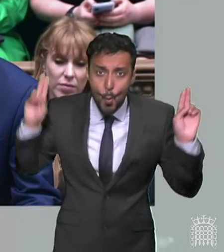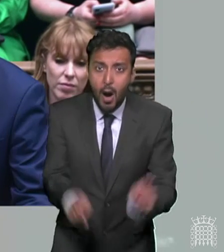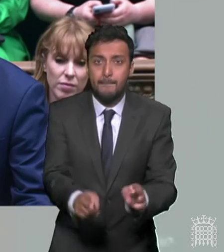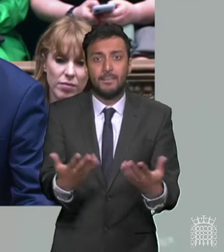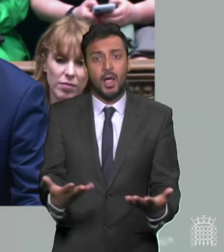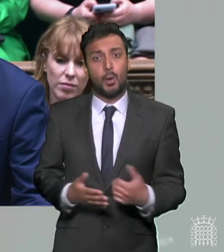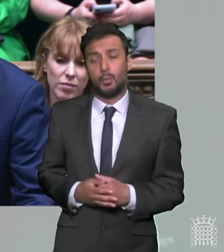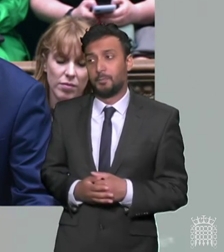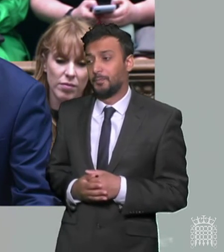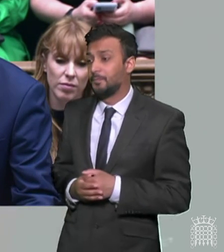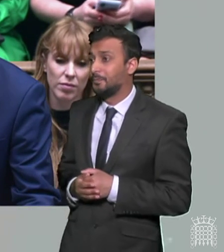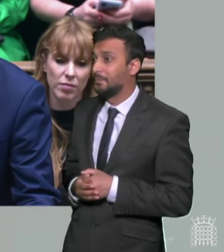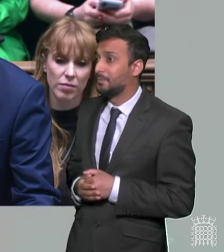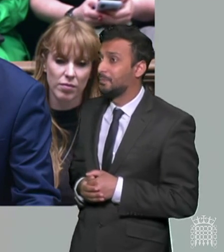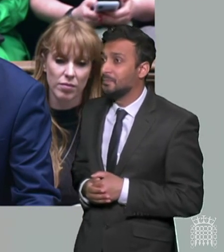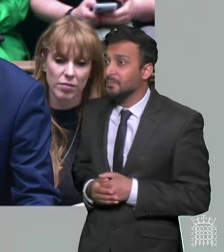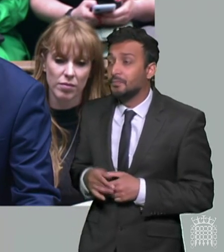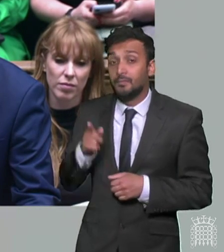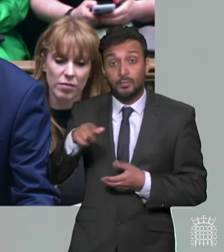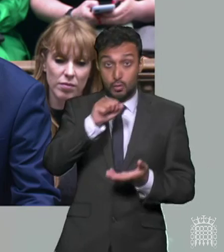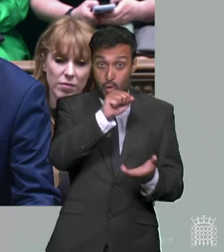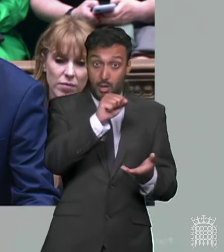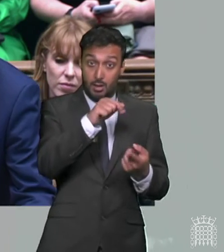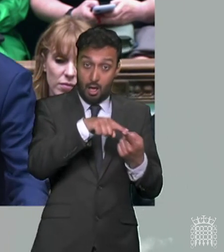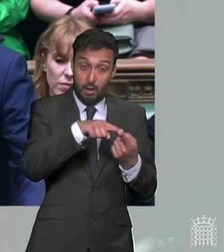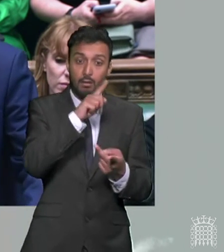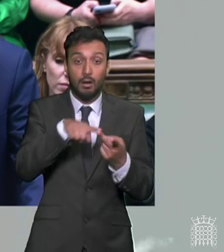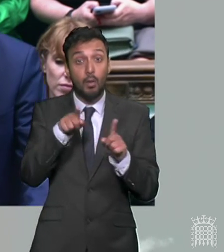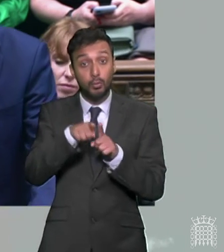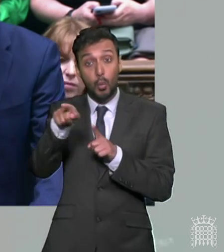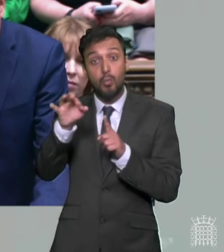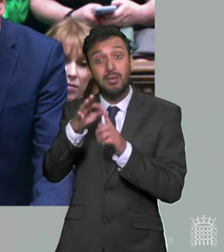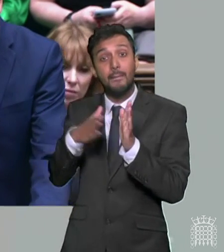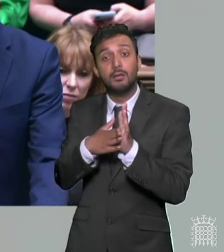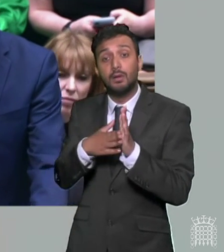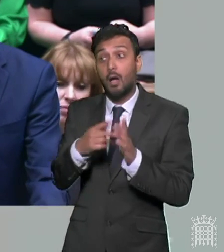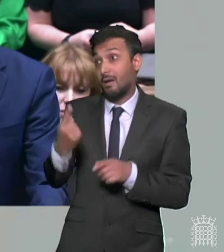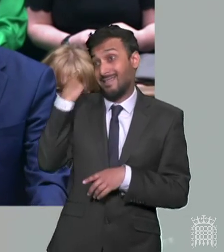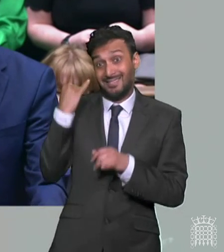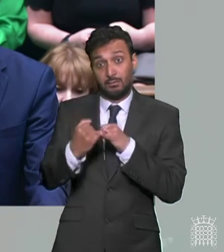It was not just the Chancellor back in September—the Prime Minister called fears about inflation “unfounded”.